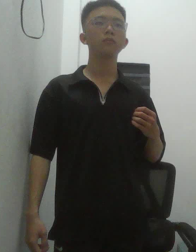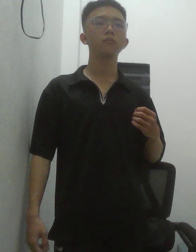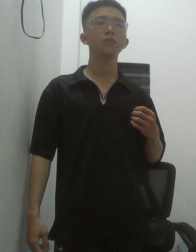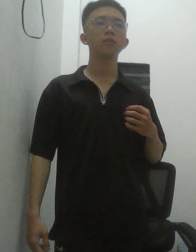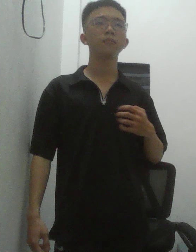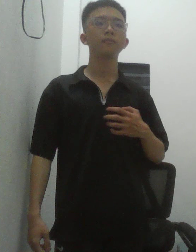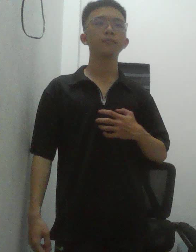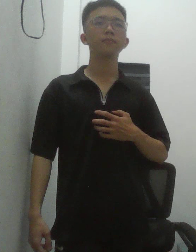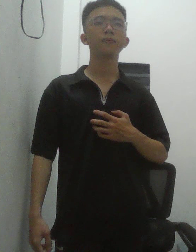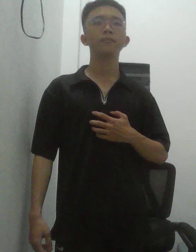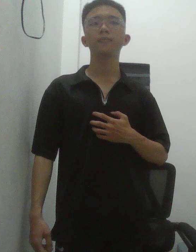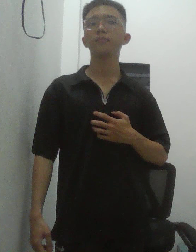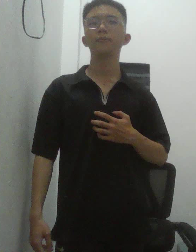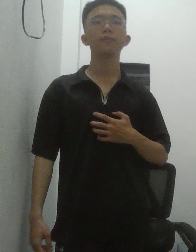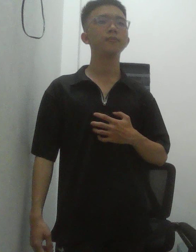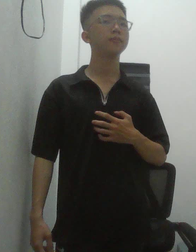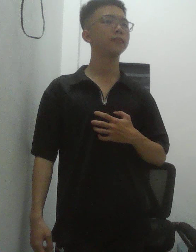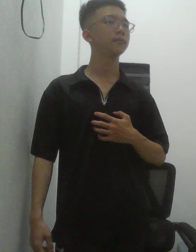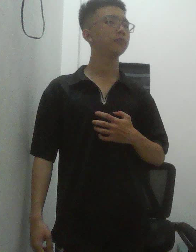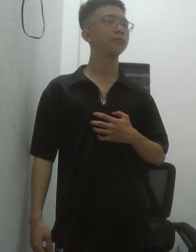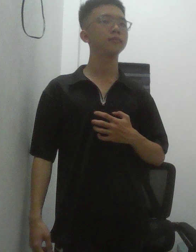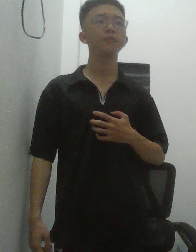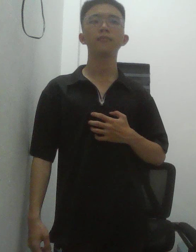khong thich